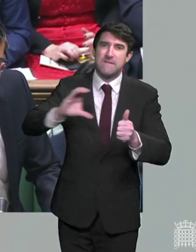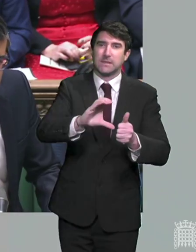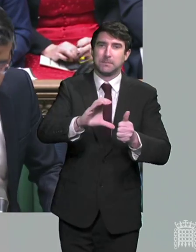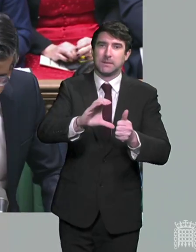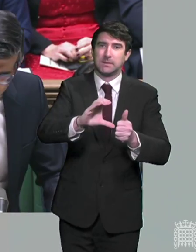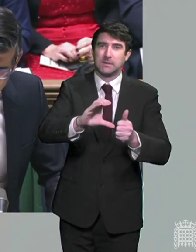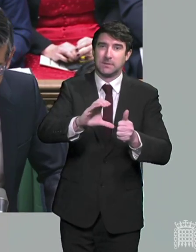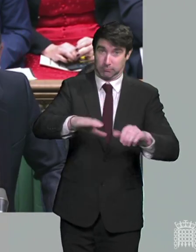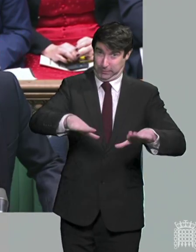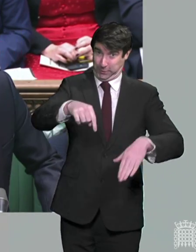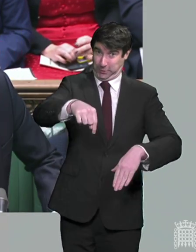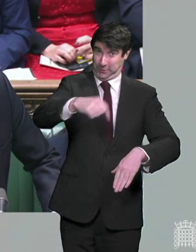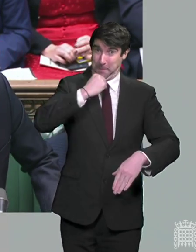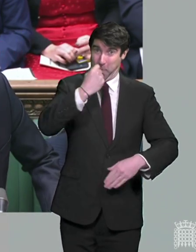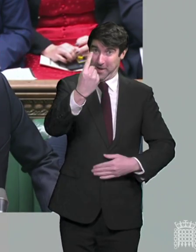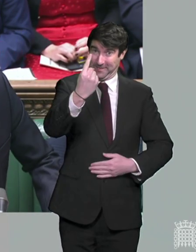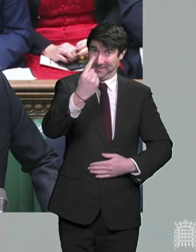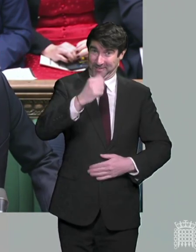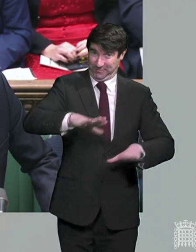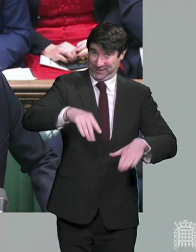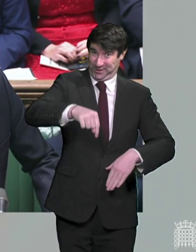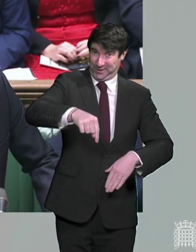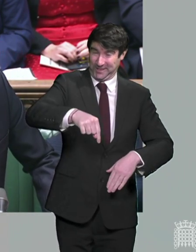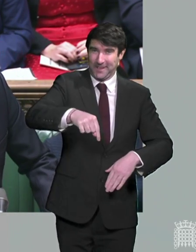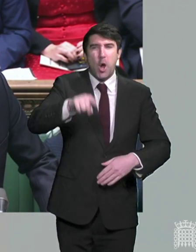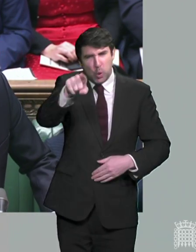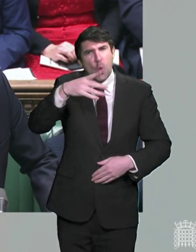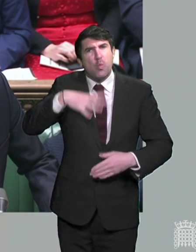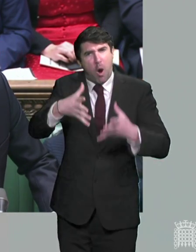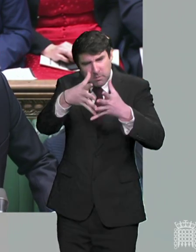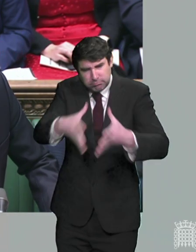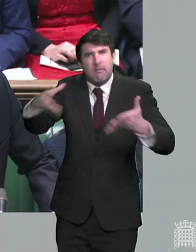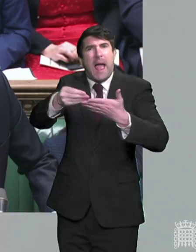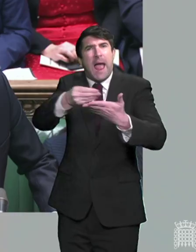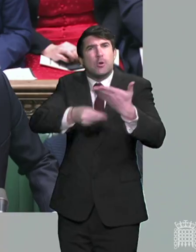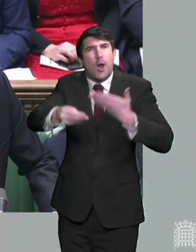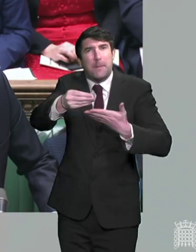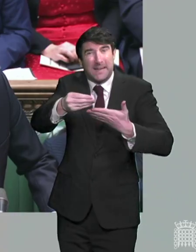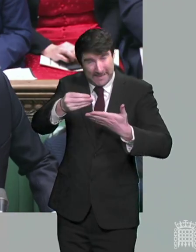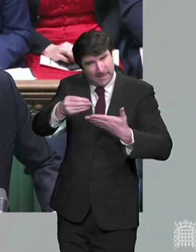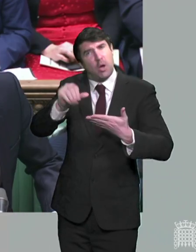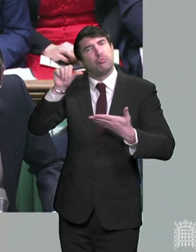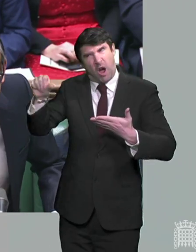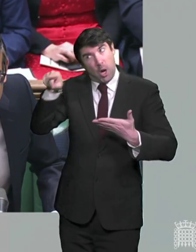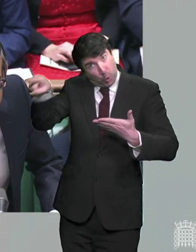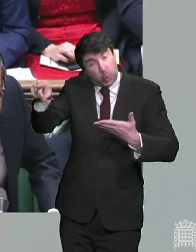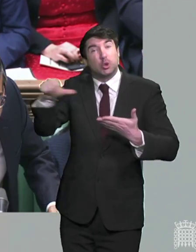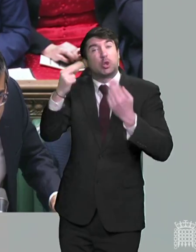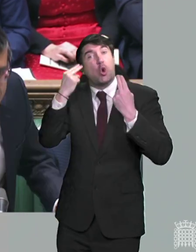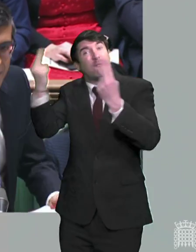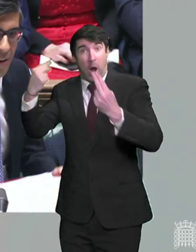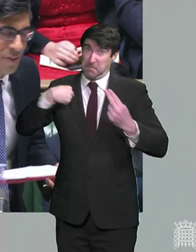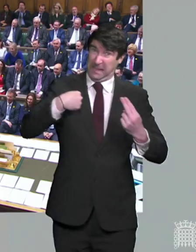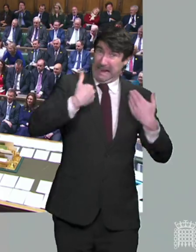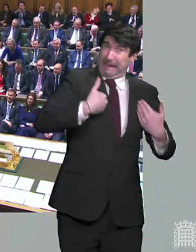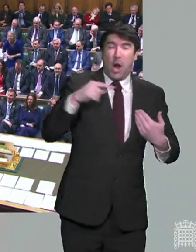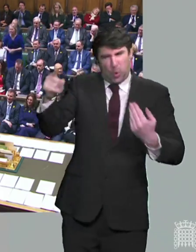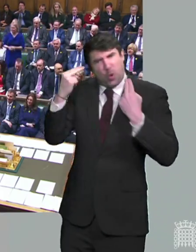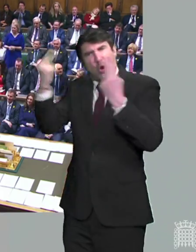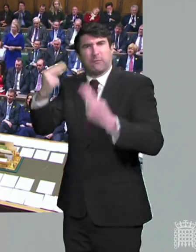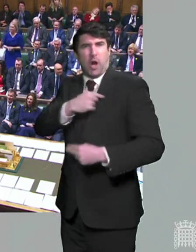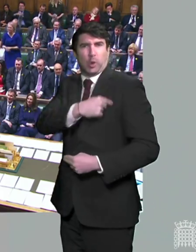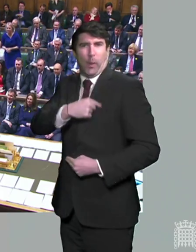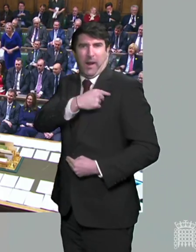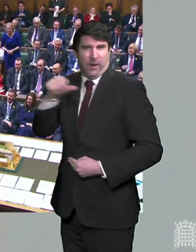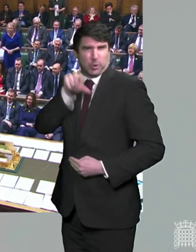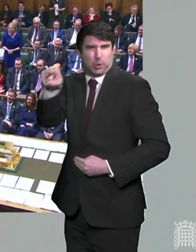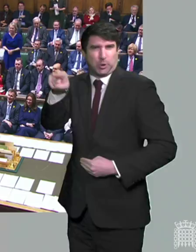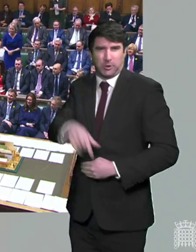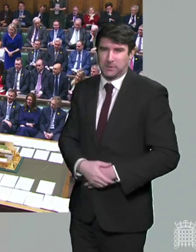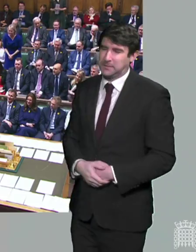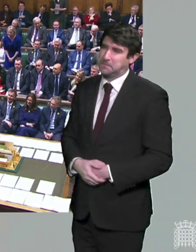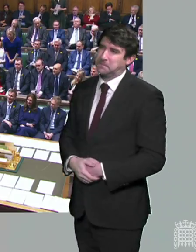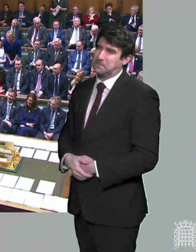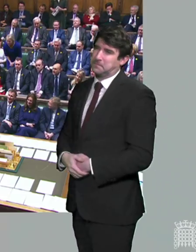1 European investment destination. If he is serious about getting the economy growing, he should stand up to the vested interests in the unions and back our minimum service levels.